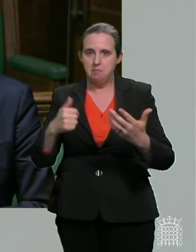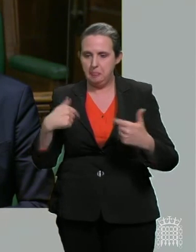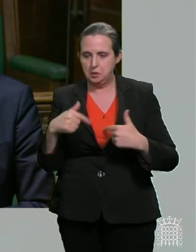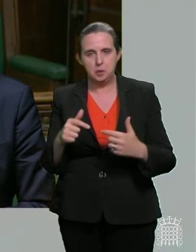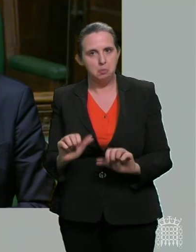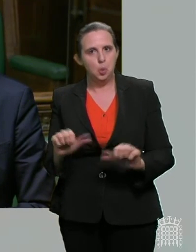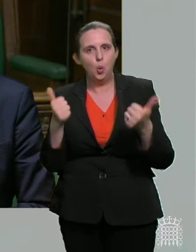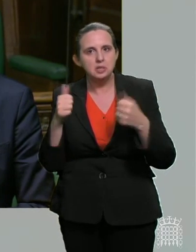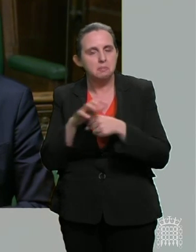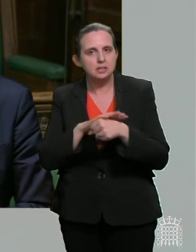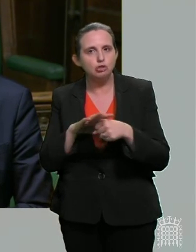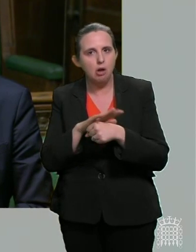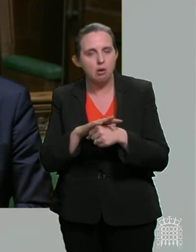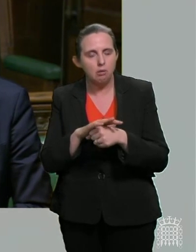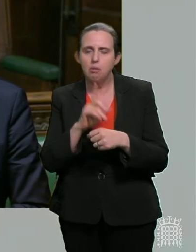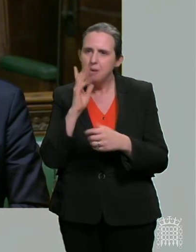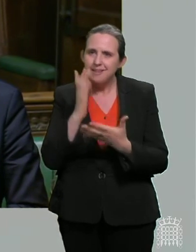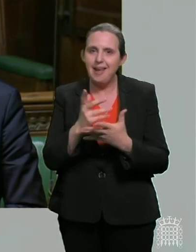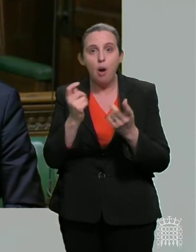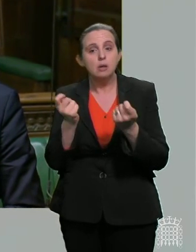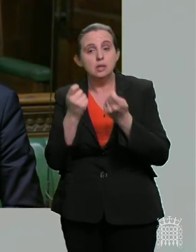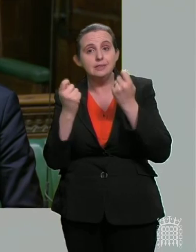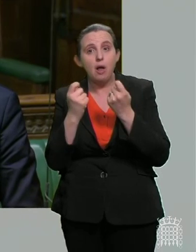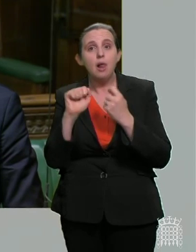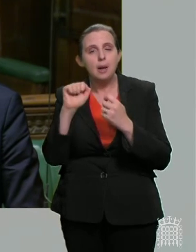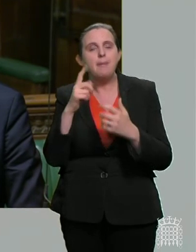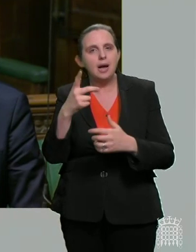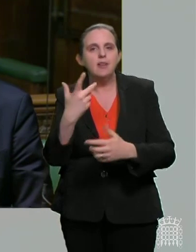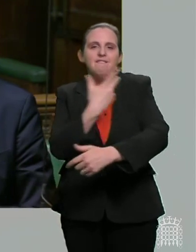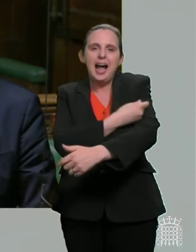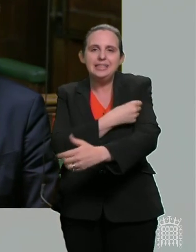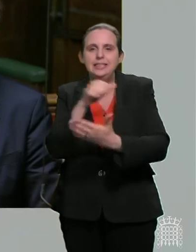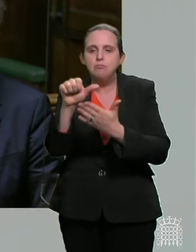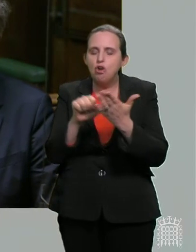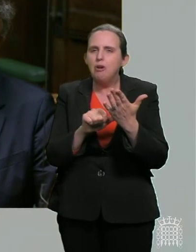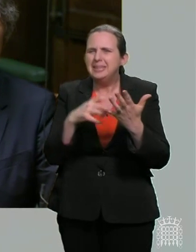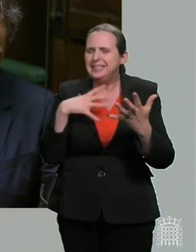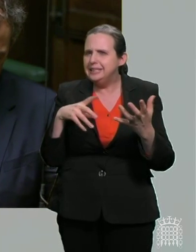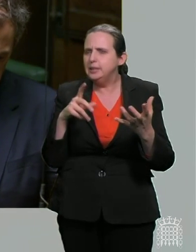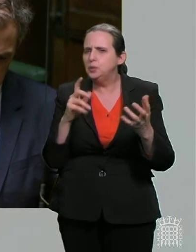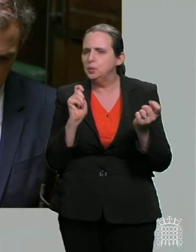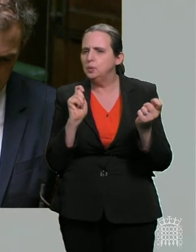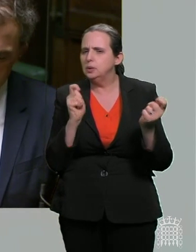Despite that success, it is vital that the programme keeps pace with the changing variants.